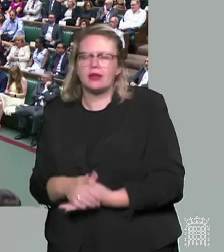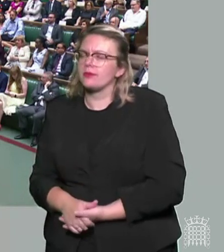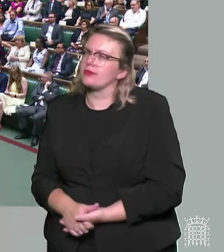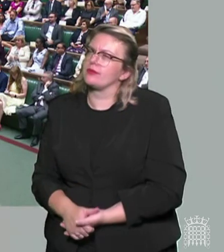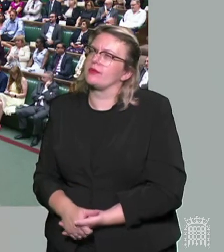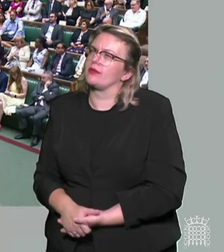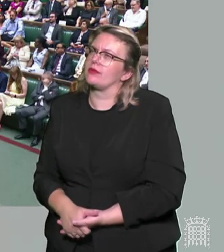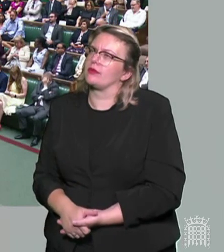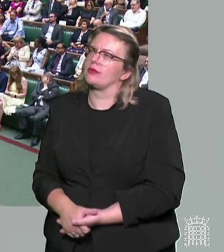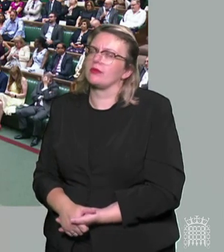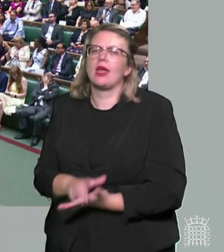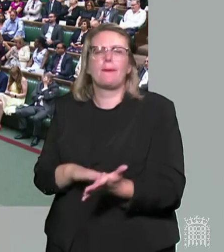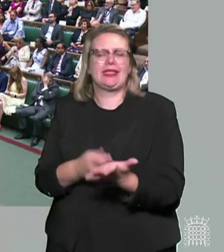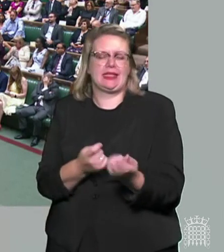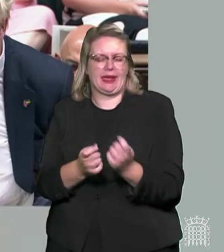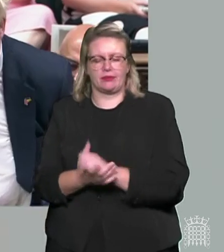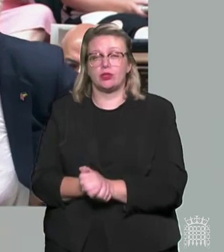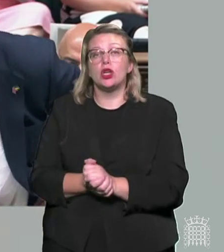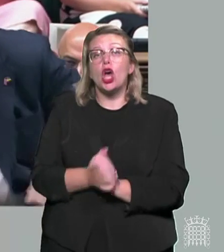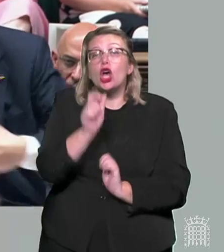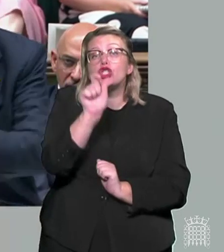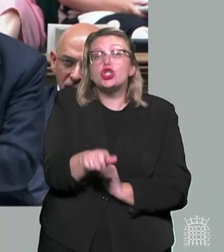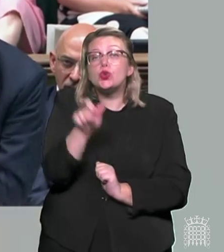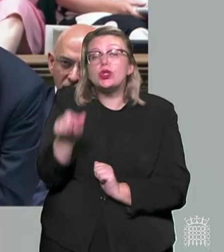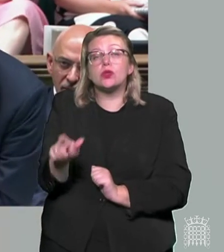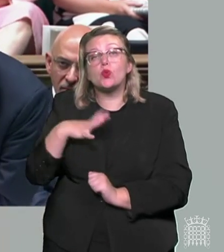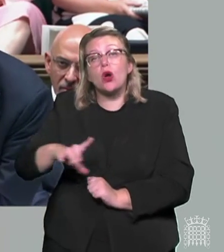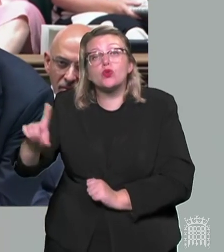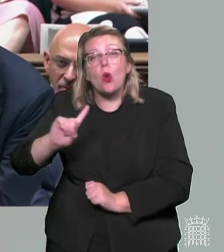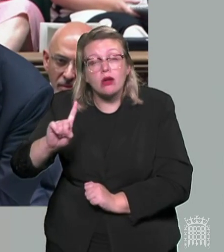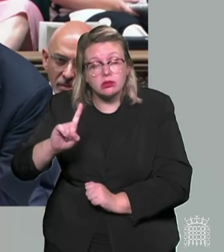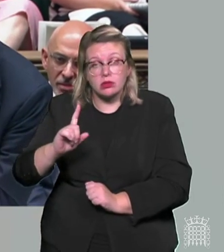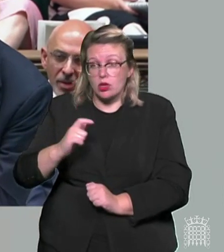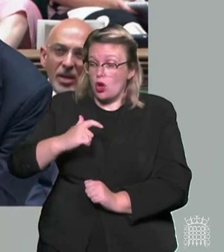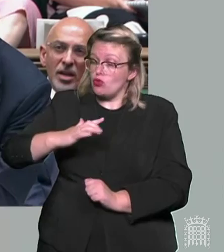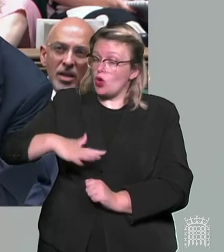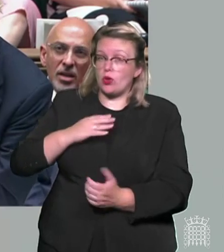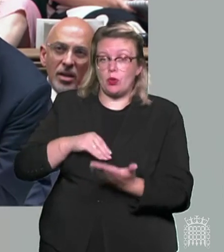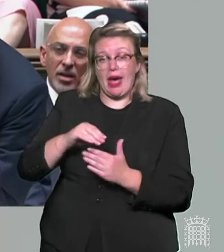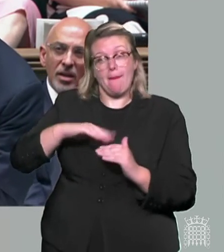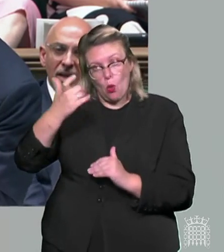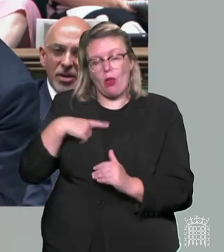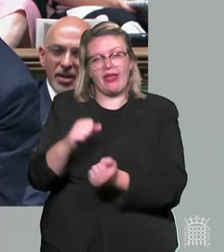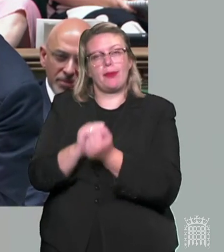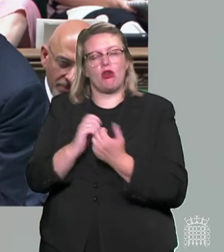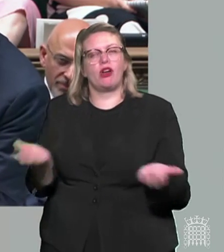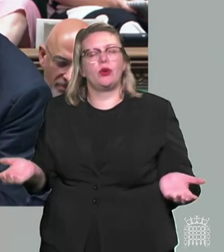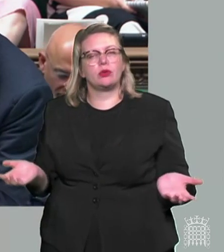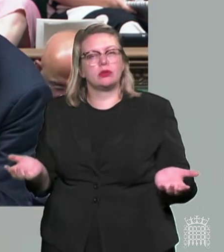I will tell the honourable Gentleman what students want. They want to have a system where they do not pay back more than they borrow, and that is what we are putting in.